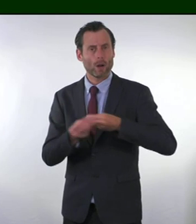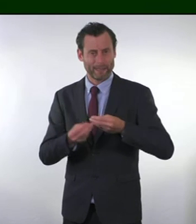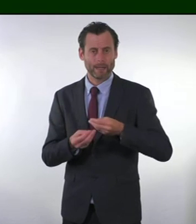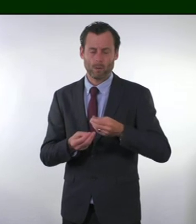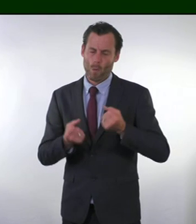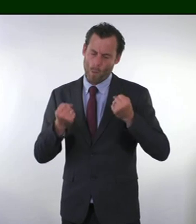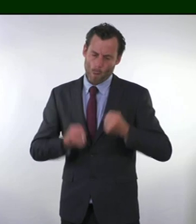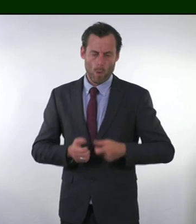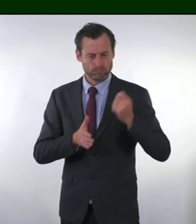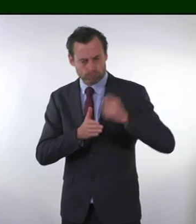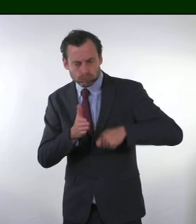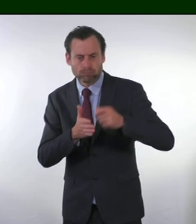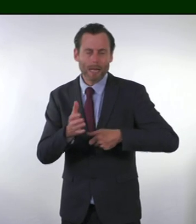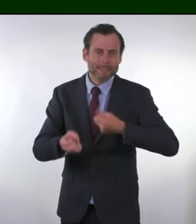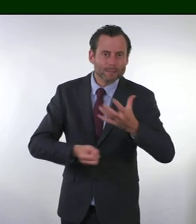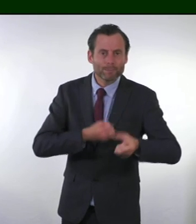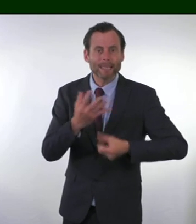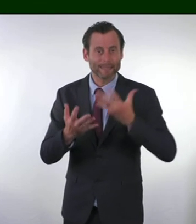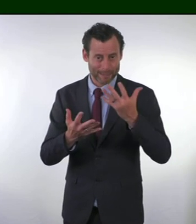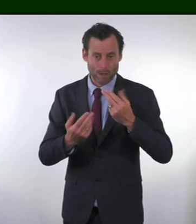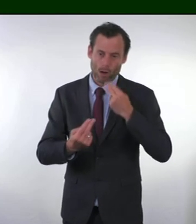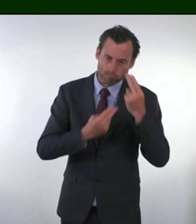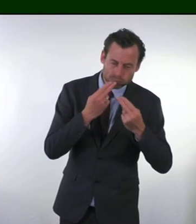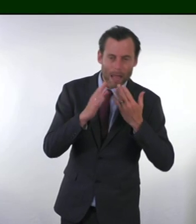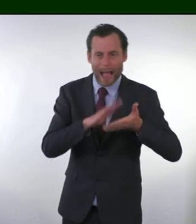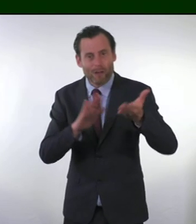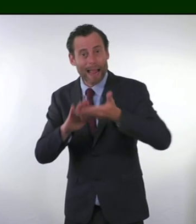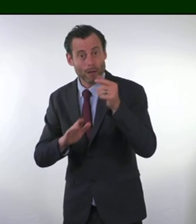It is also more reliant on social consumption than other economies.